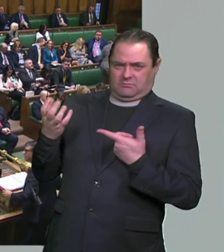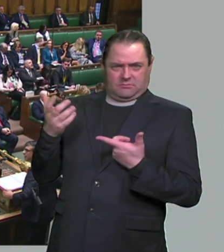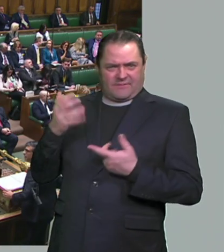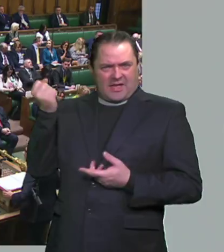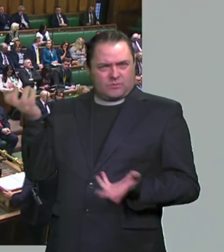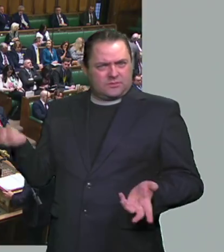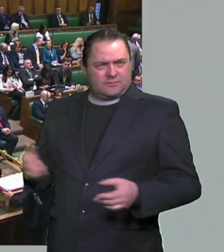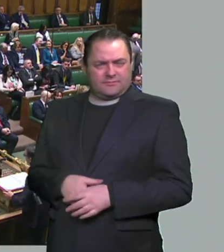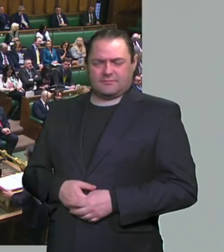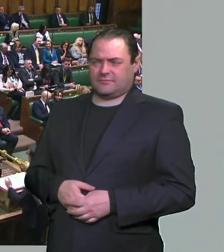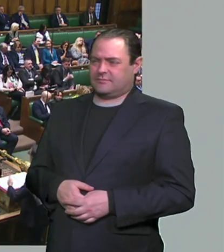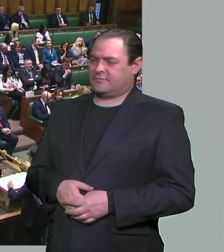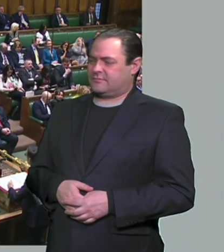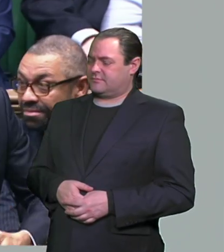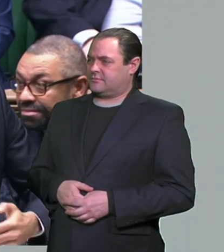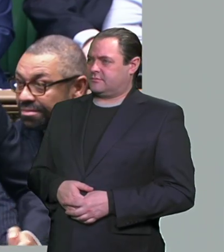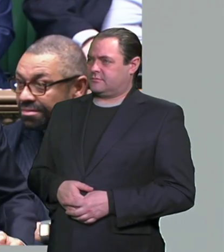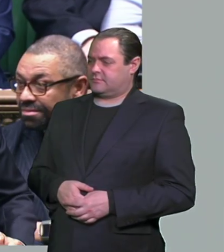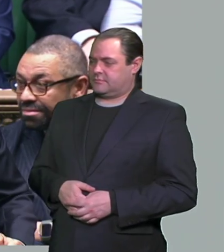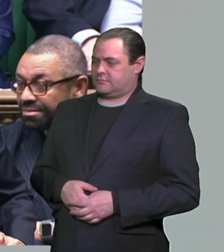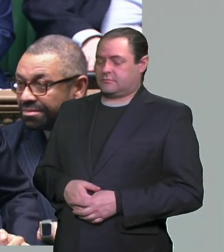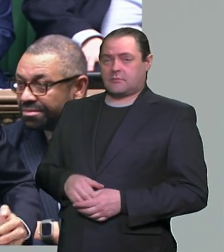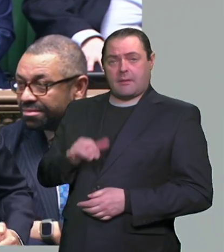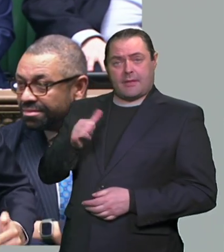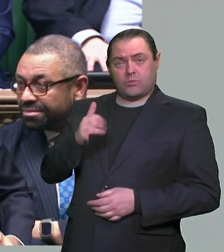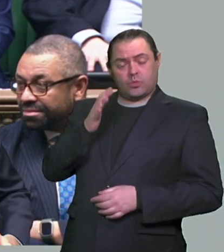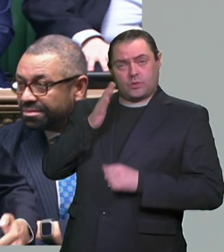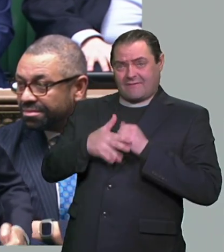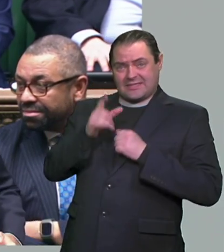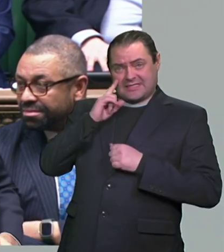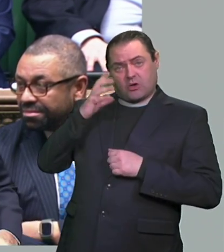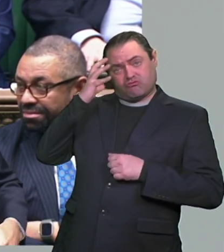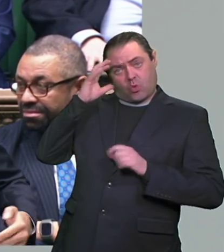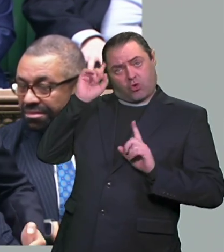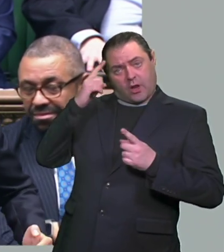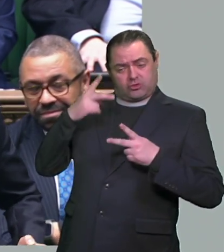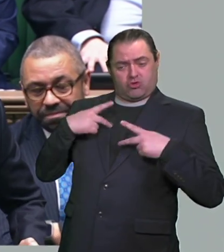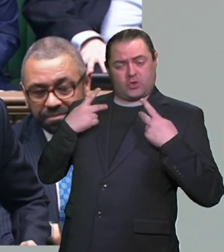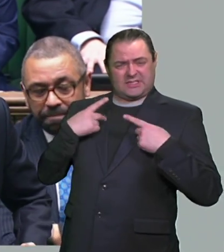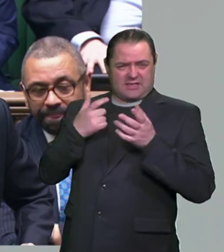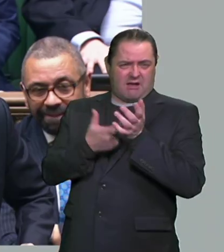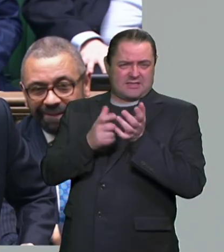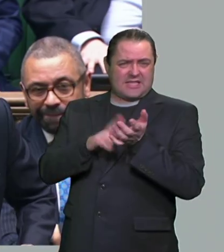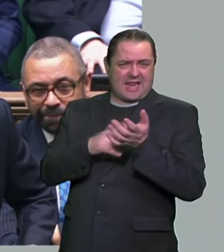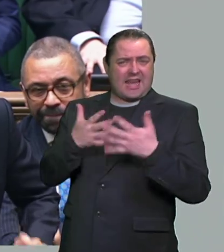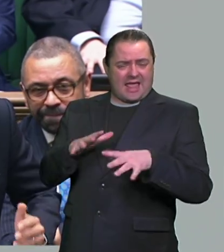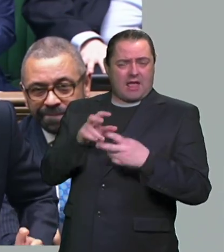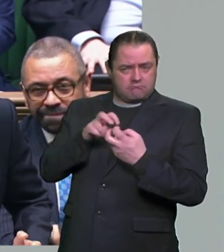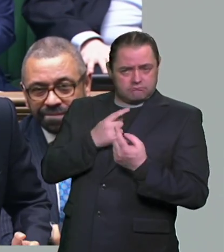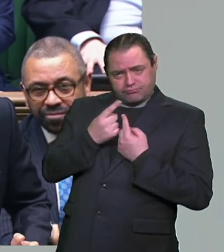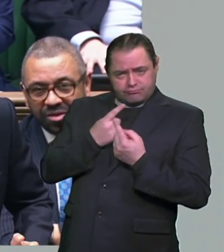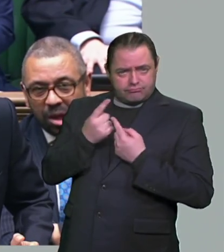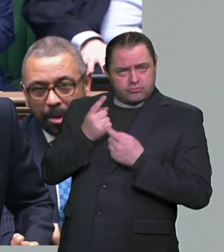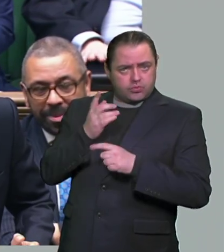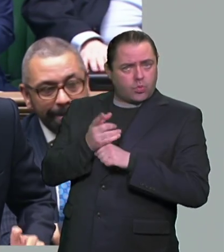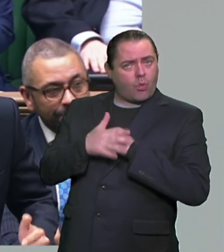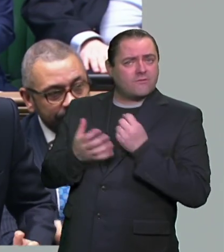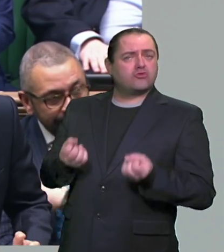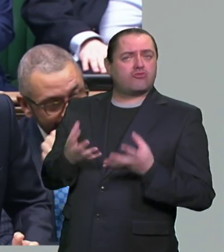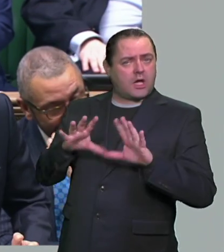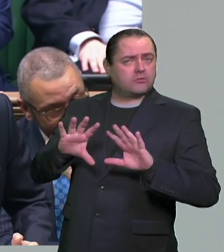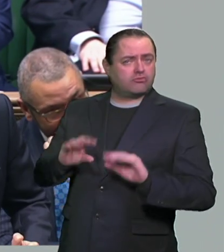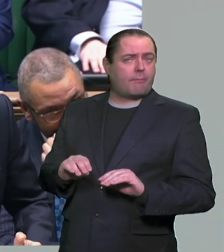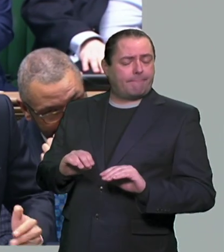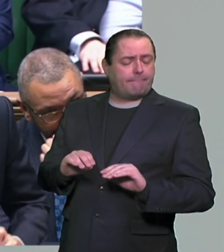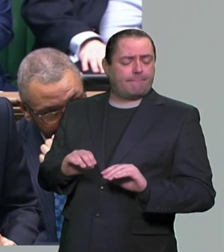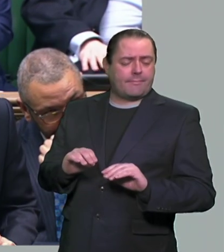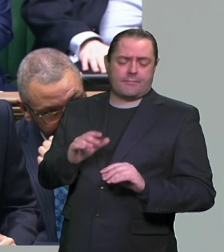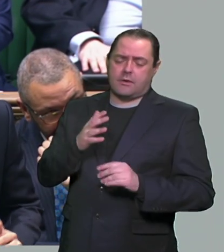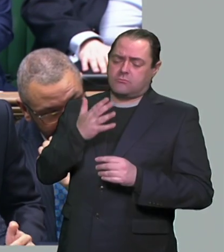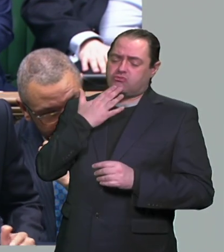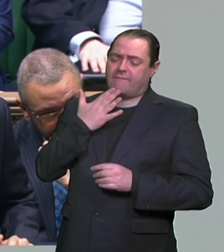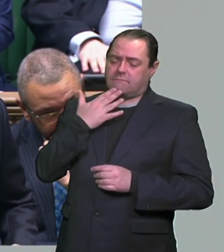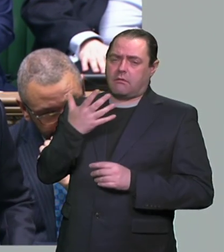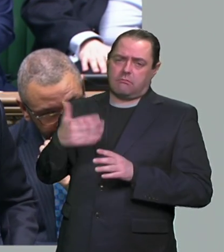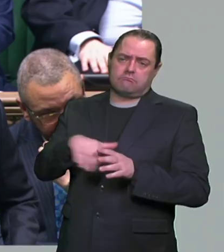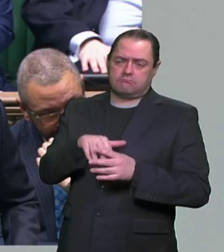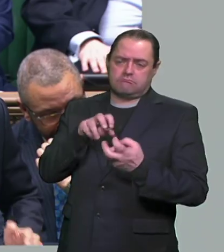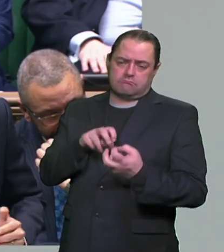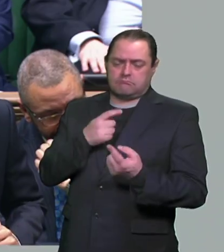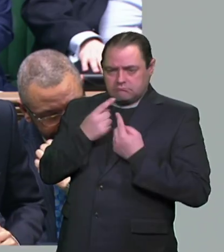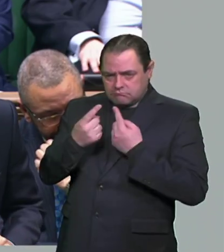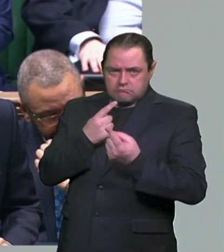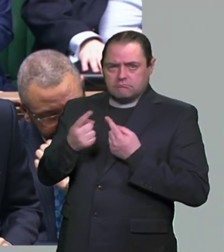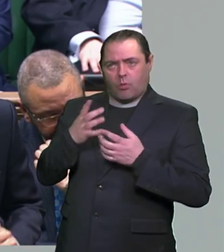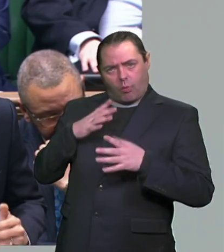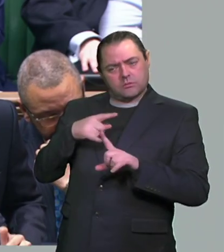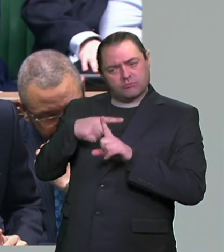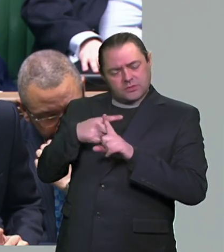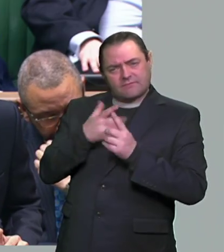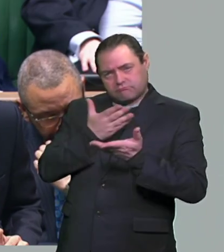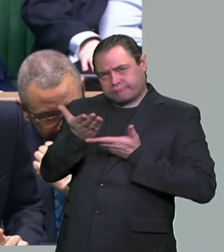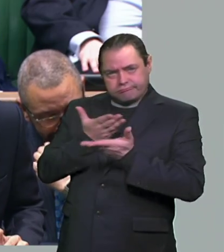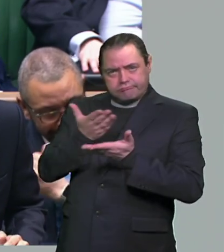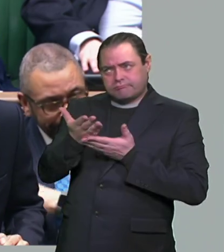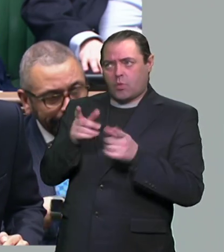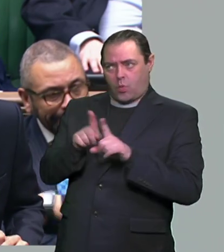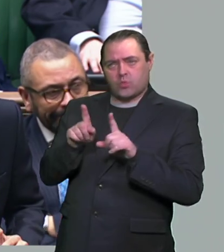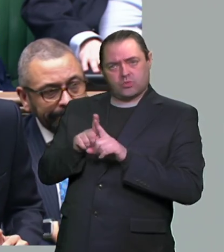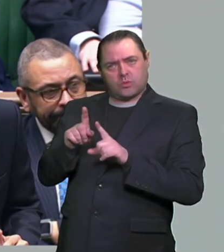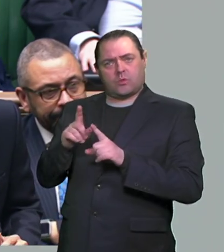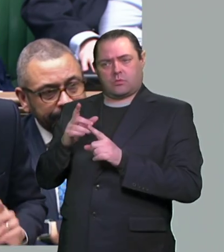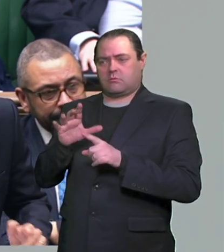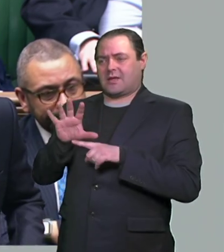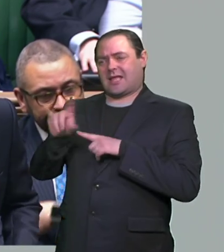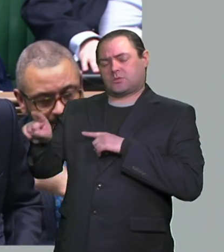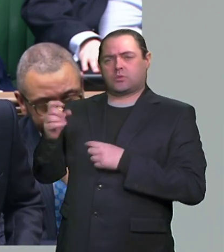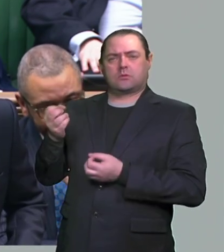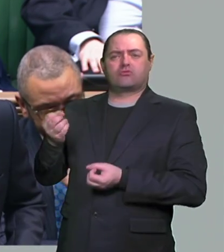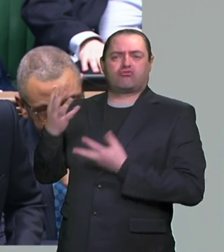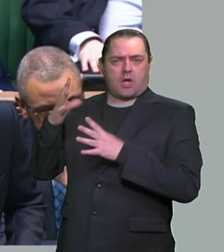The honourable Gentleman may not have seen that the Royal College of Nursing is now in talks with the Government about resolving the disputes, and I am grateful to it for entering those talks with a constructive attitude, and for calling off its strikes next week.